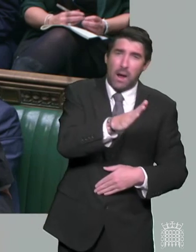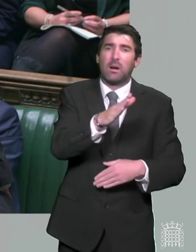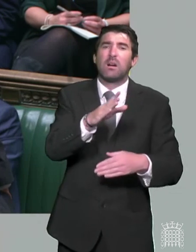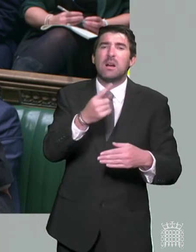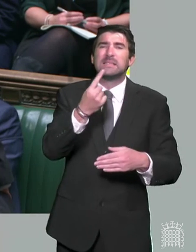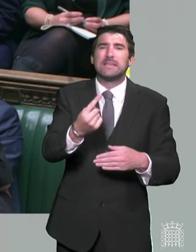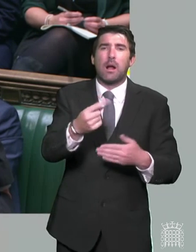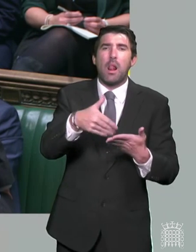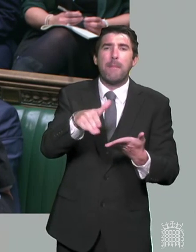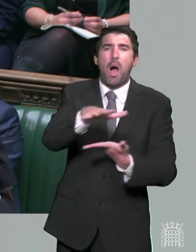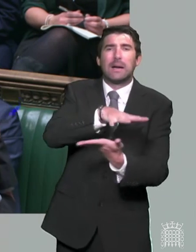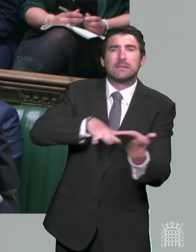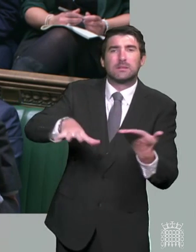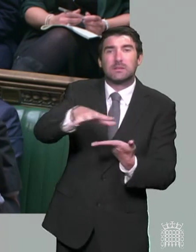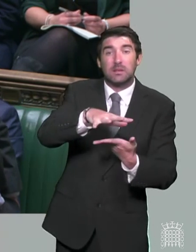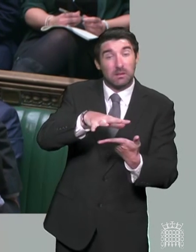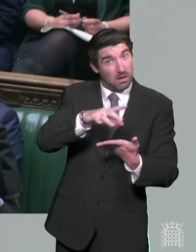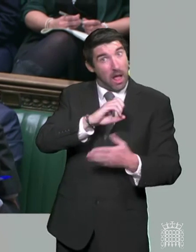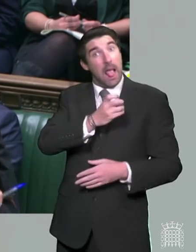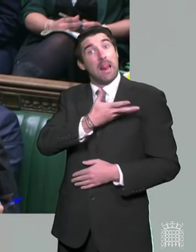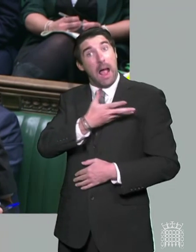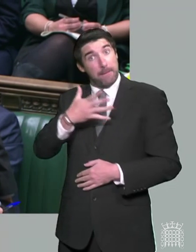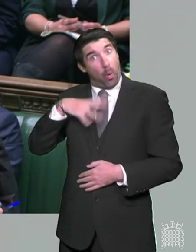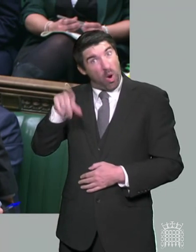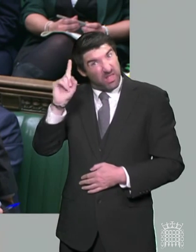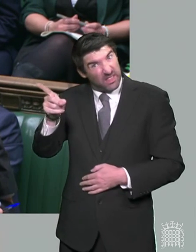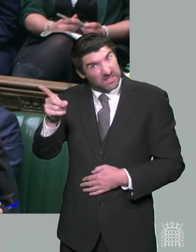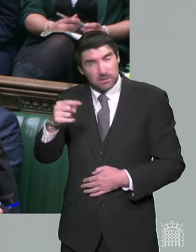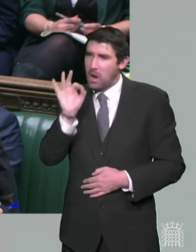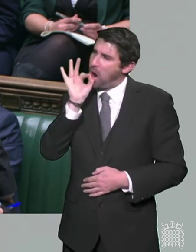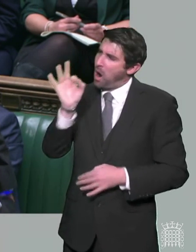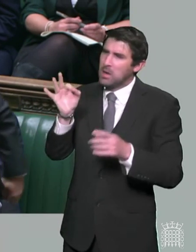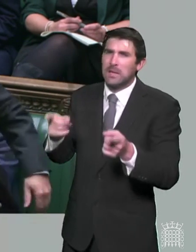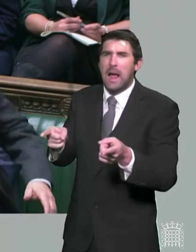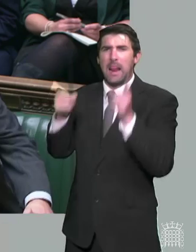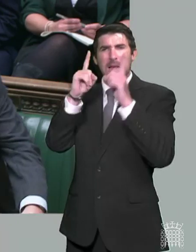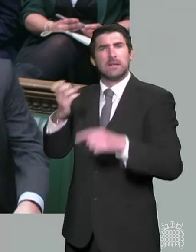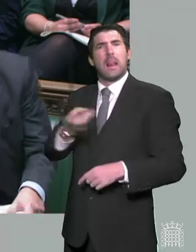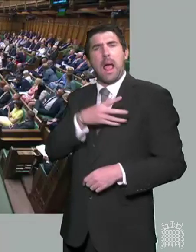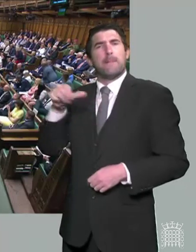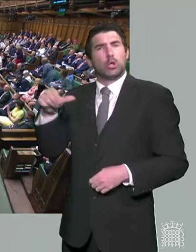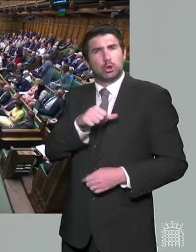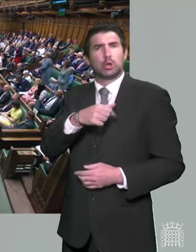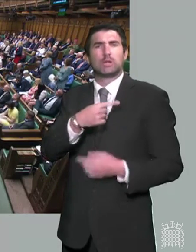If going back into the EU is the real policy of the Labour party, why will the Leader of the Opposition not admit it?